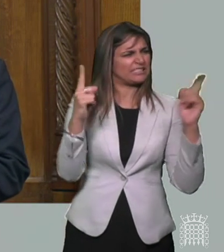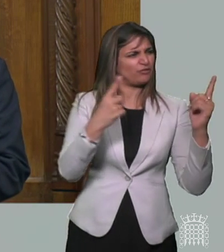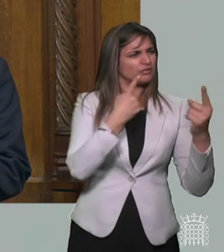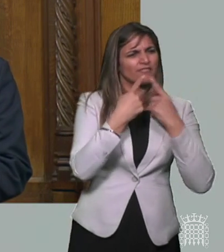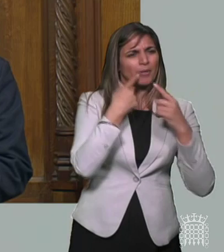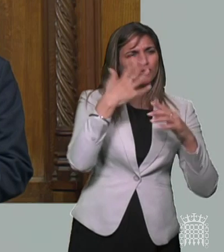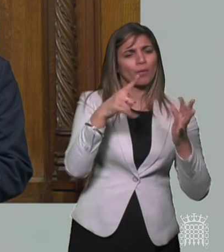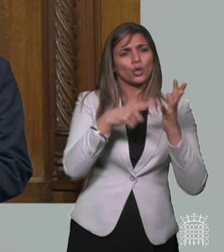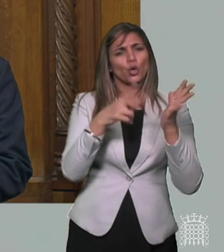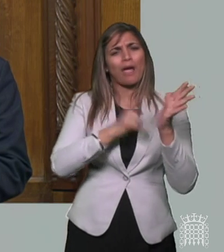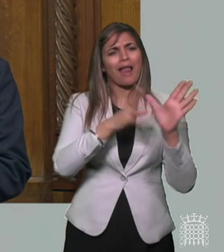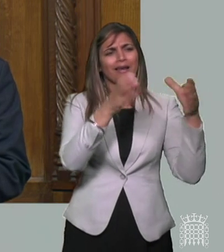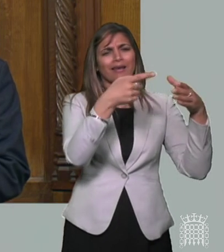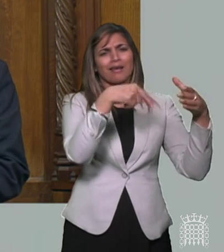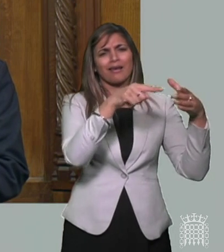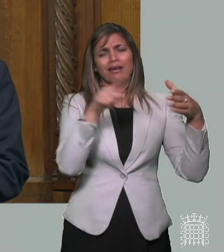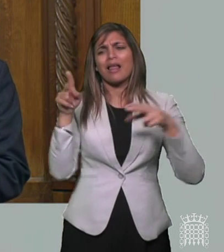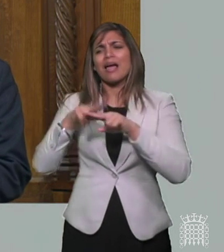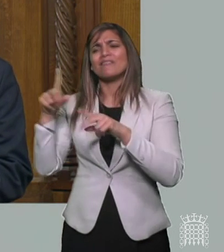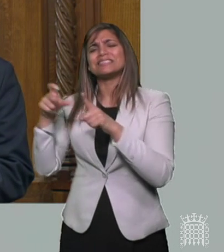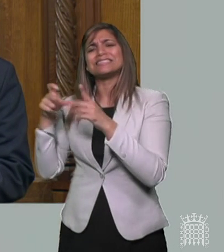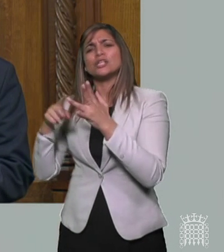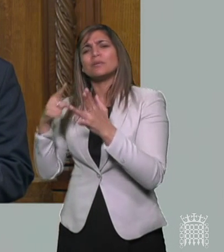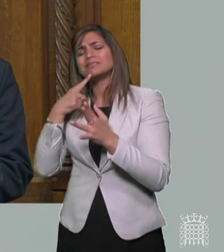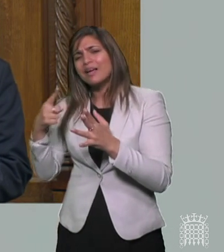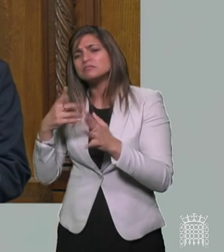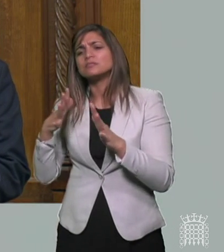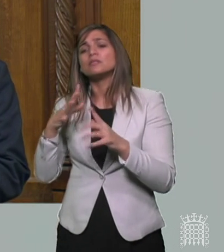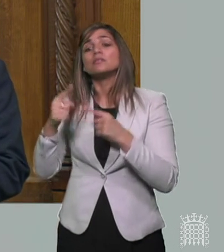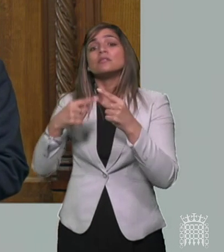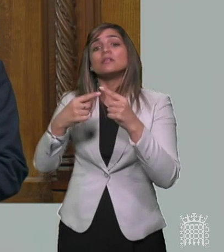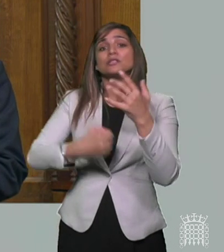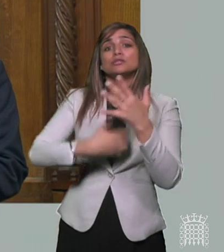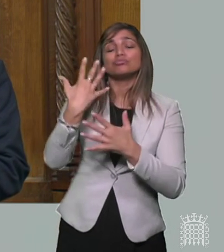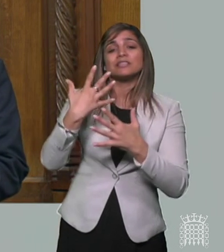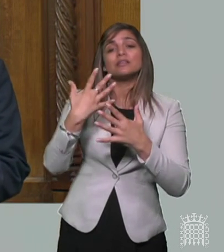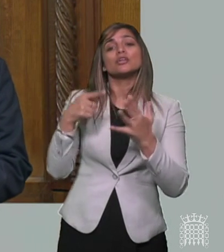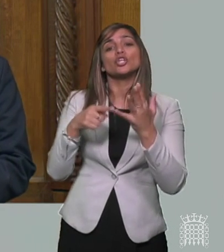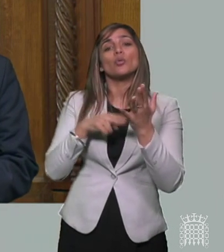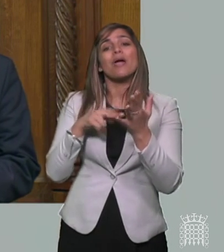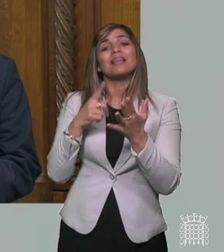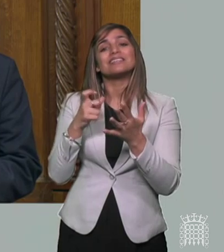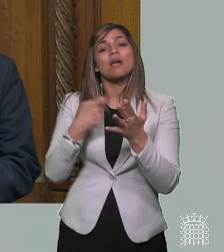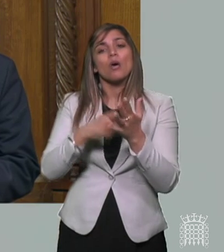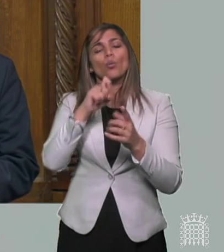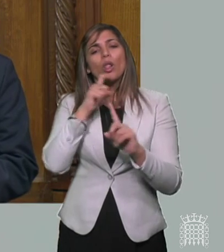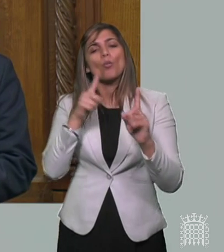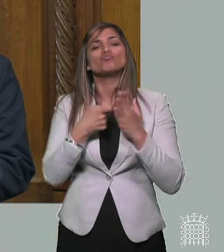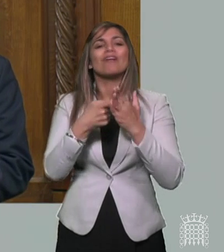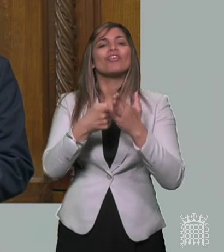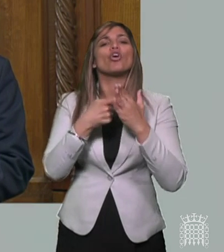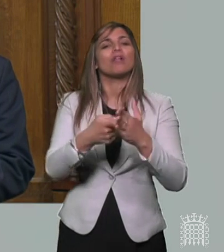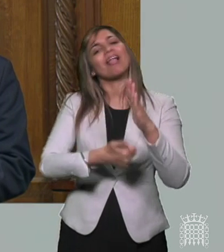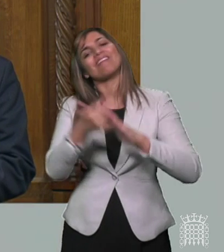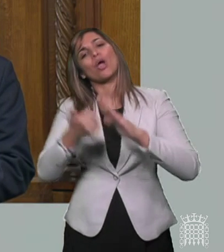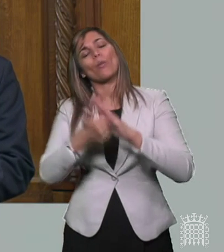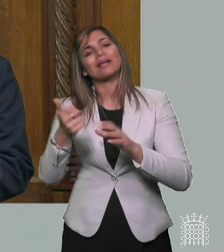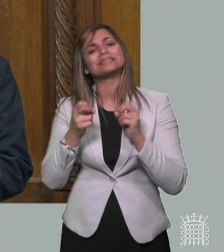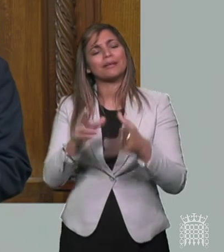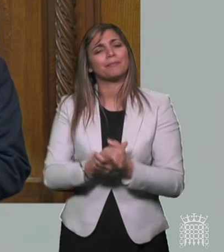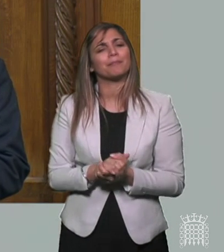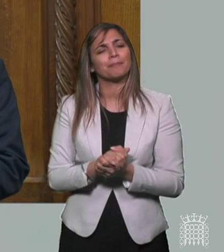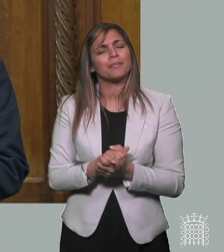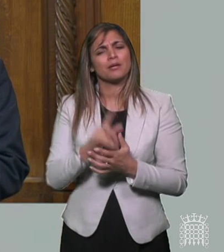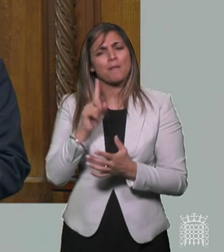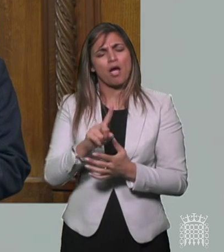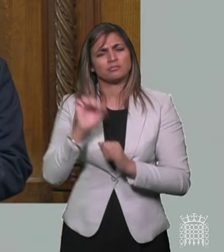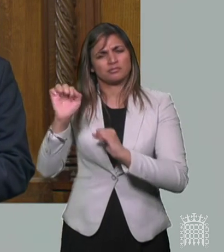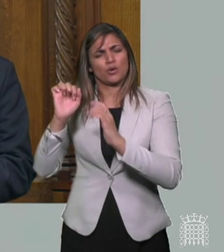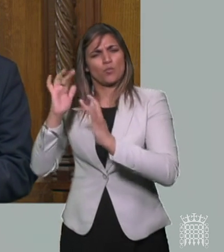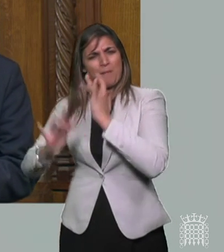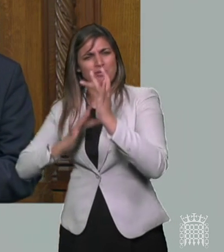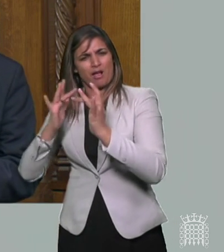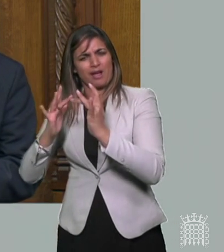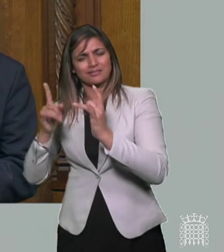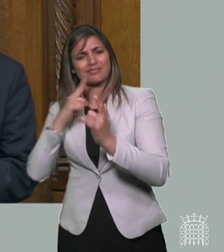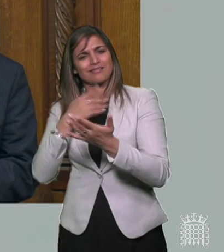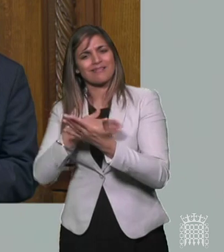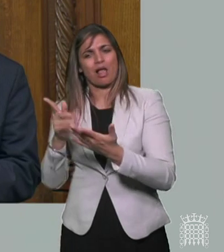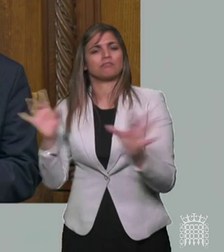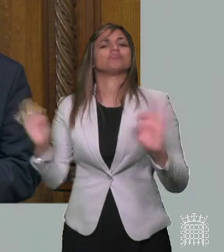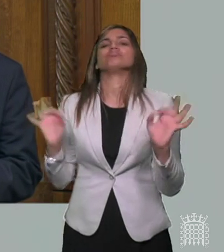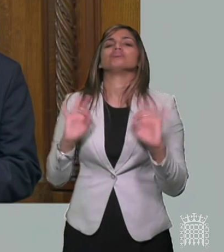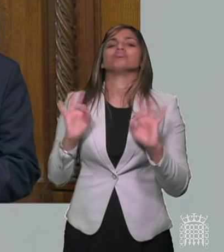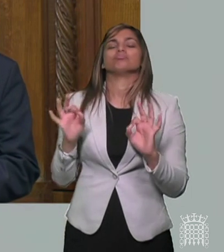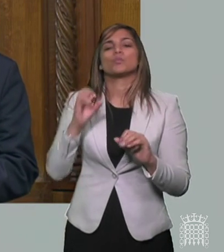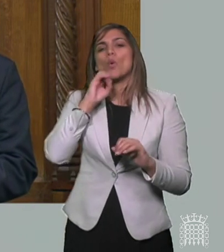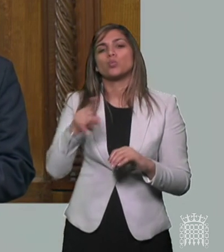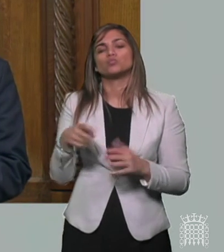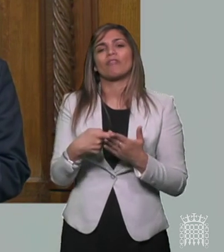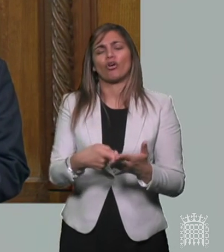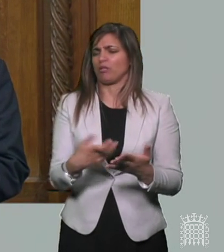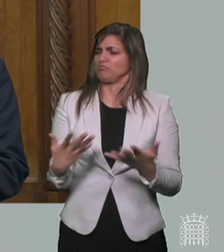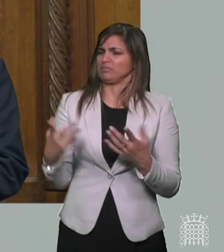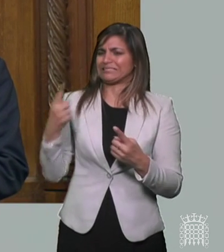While the FCDO claims that from spring the United Nations High Commissioner for Refugees will make referrals to evacuation schemes, the UNHCR’s own website is clear that it makes no such referrals.